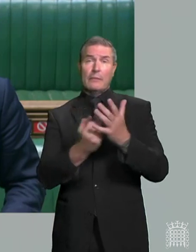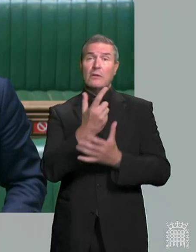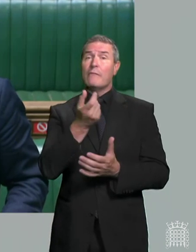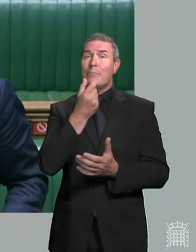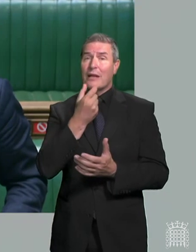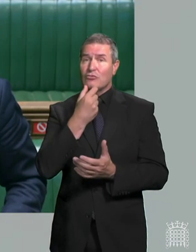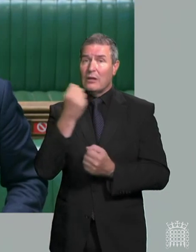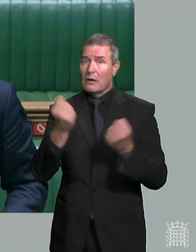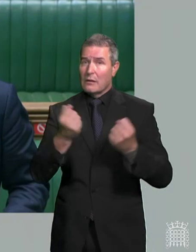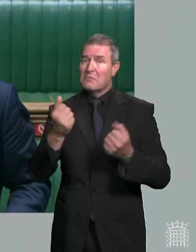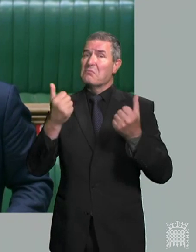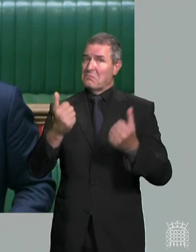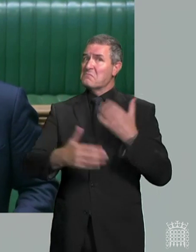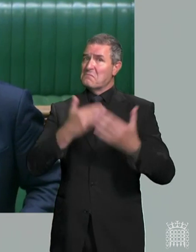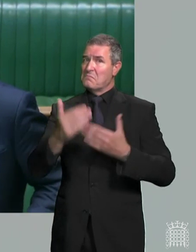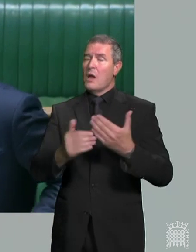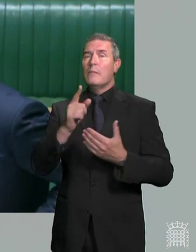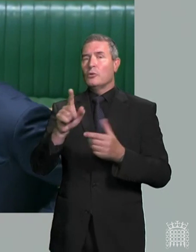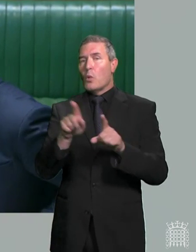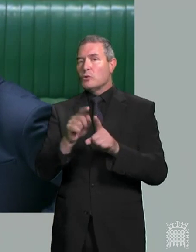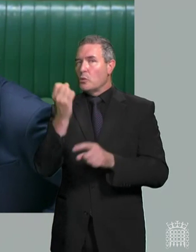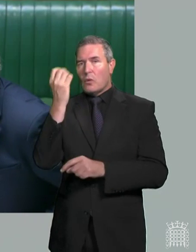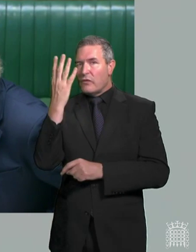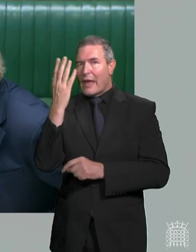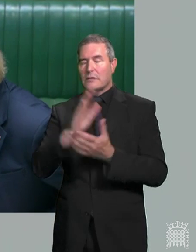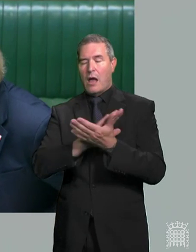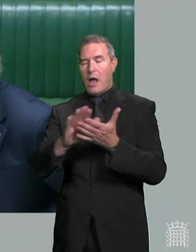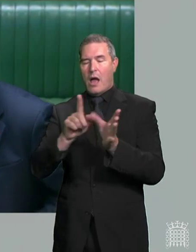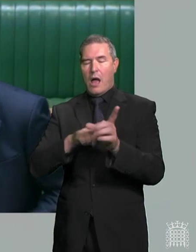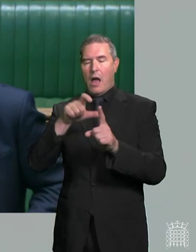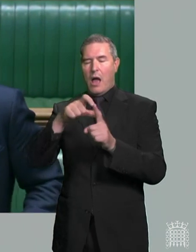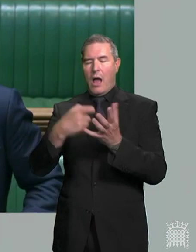It is fantastic, but we must not forget hydrogen.